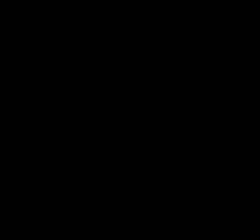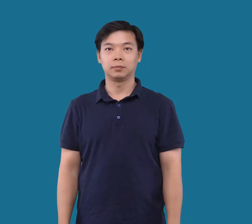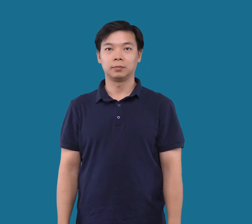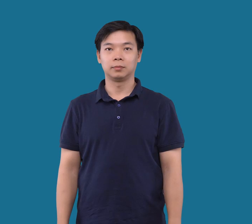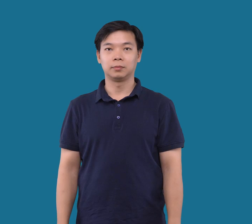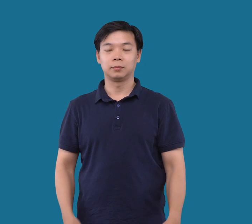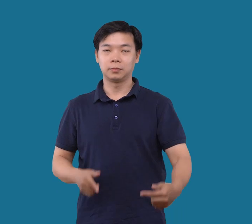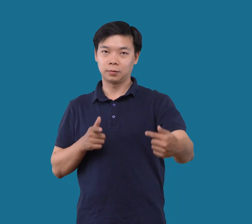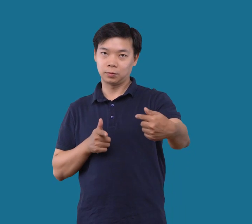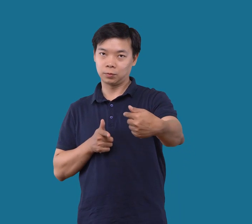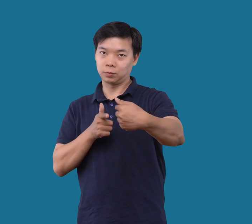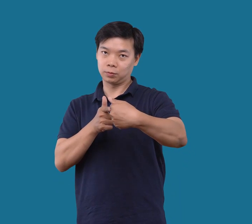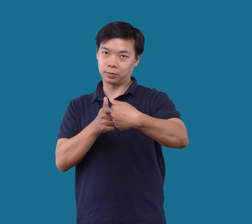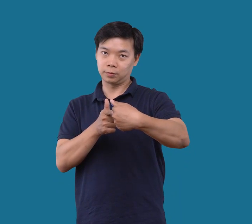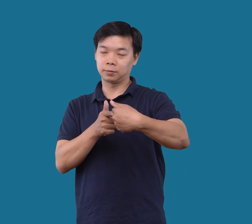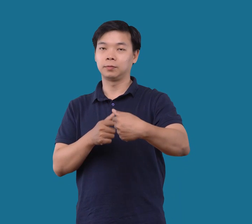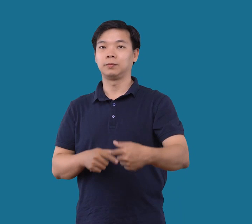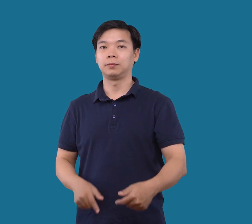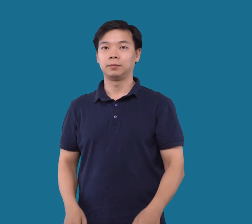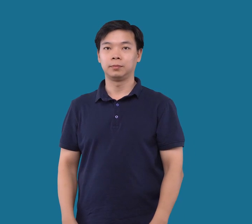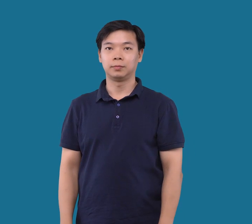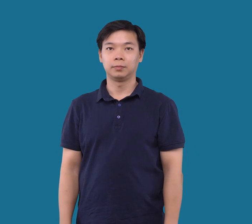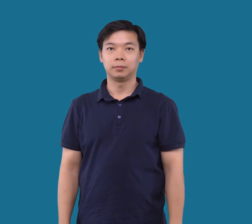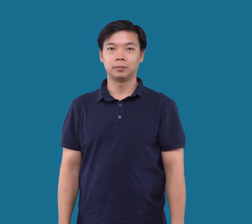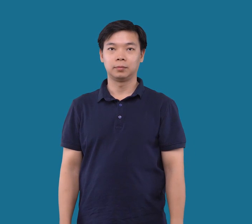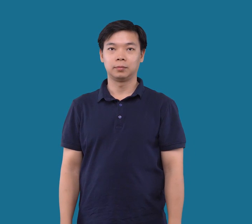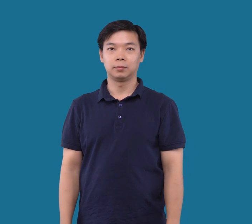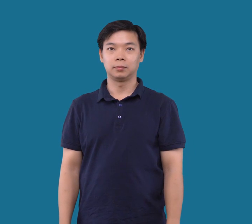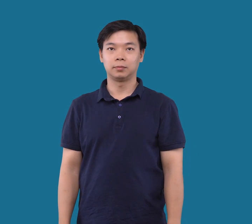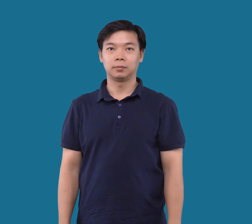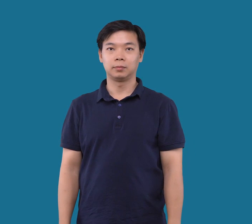đối diện